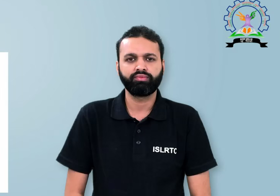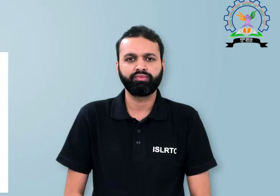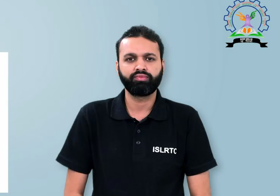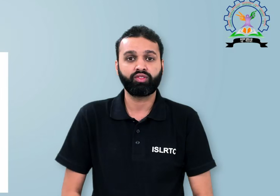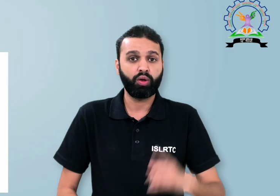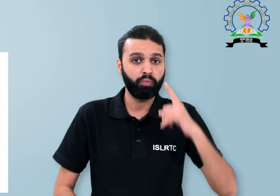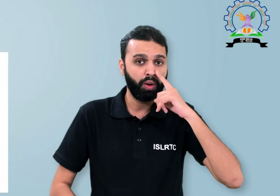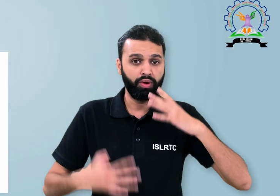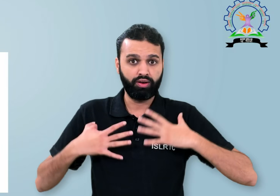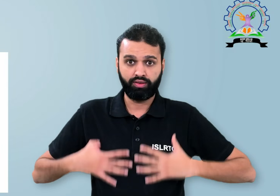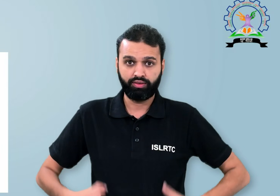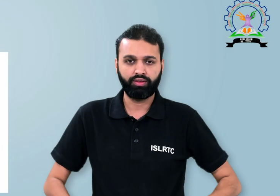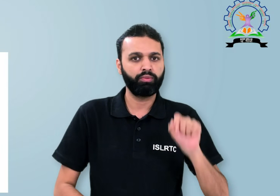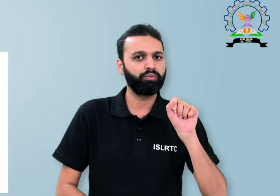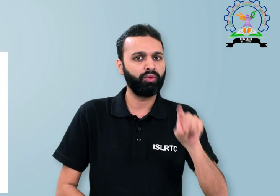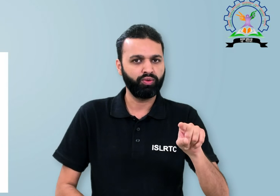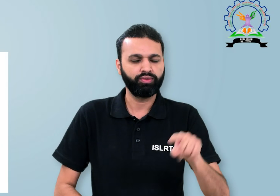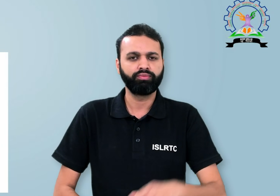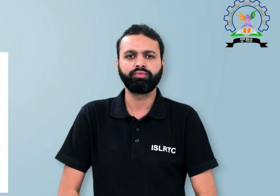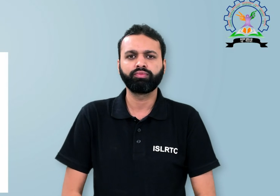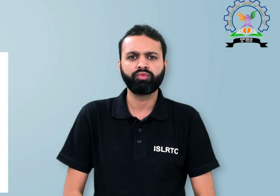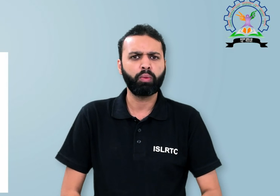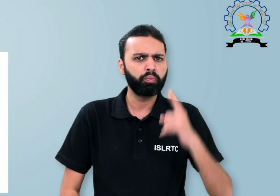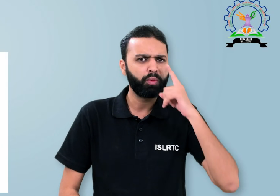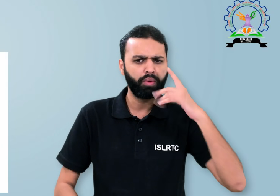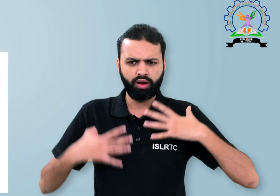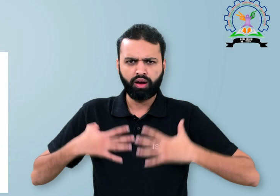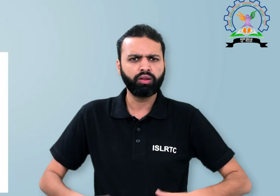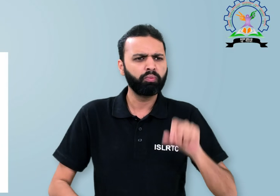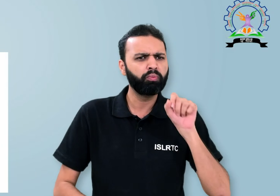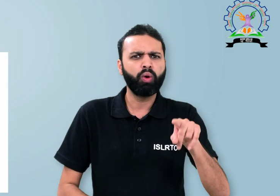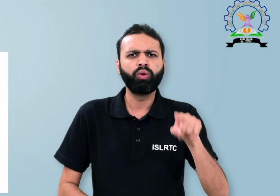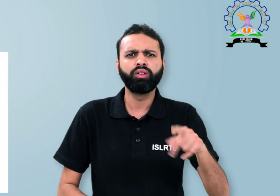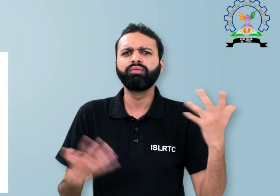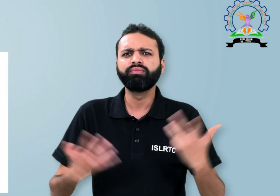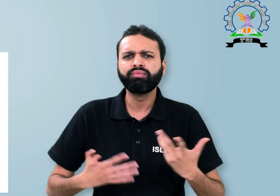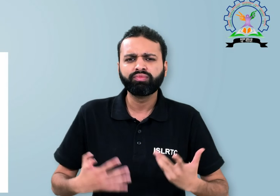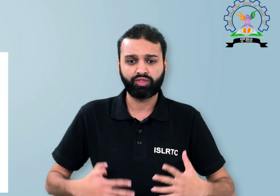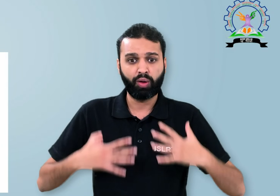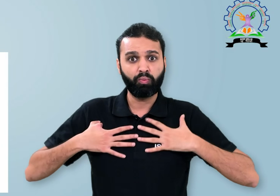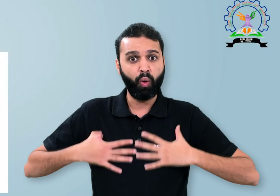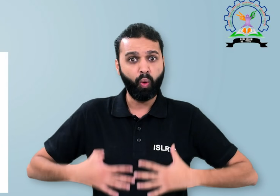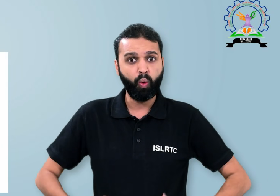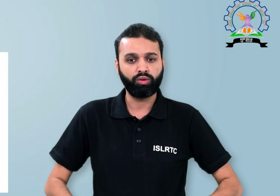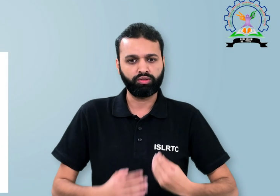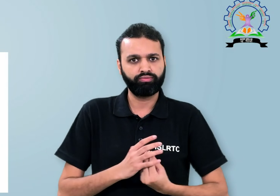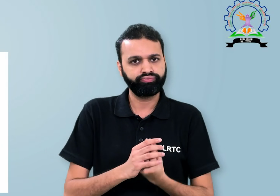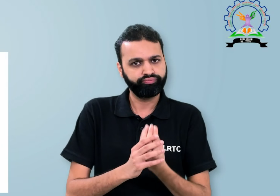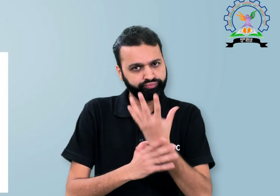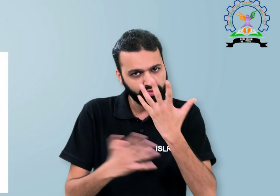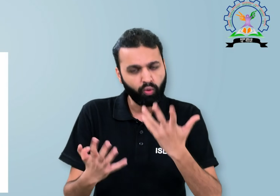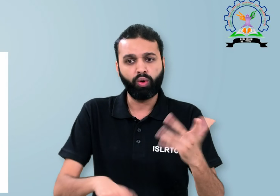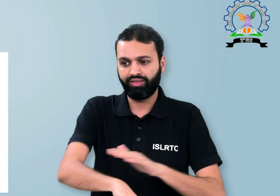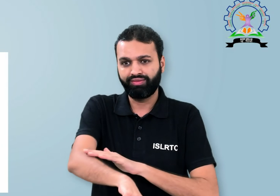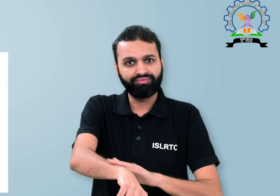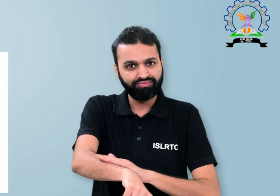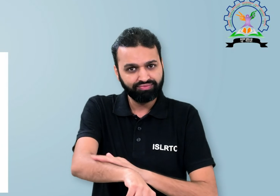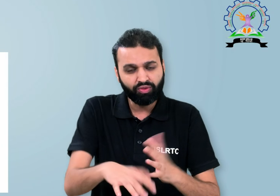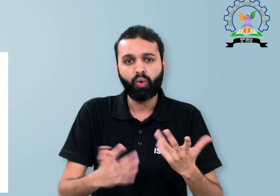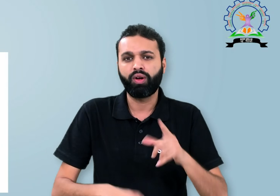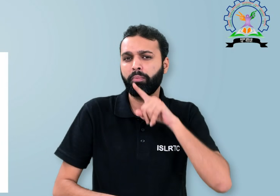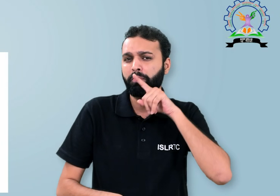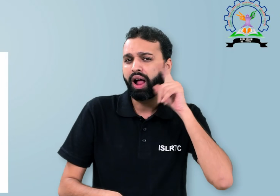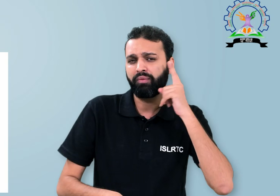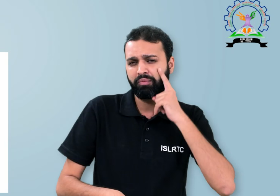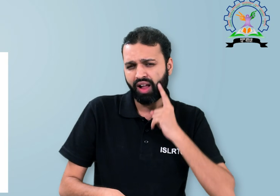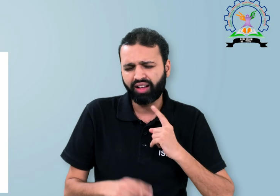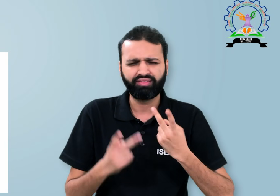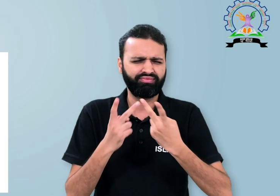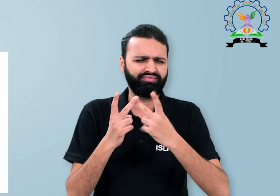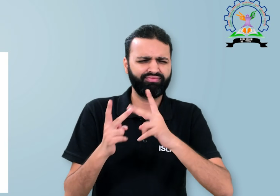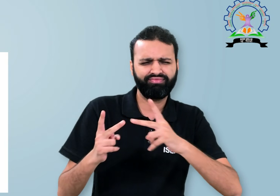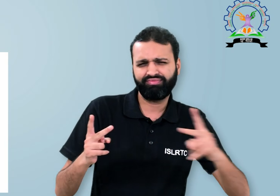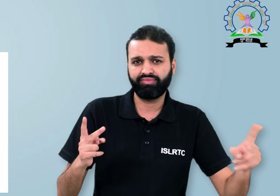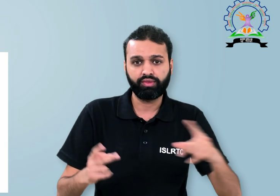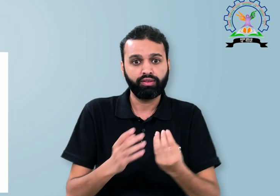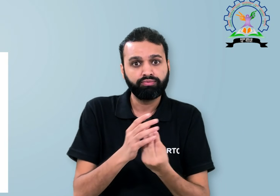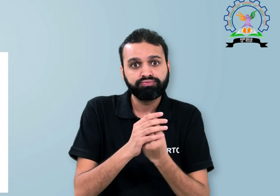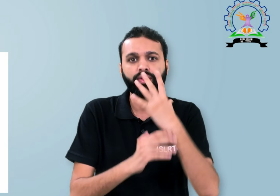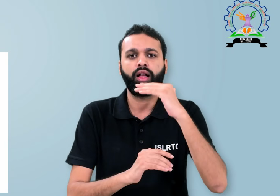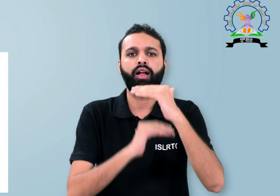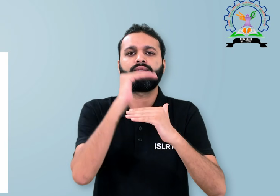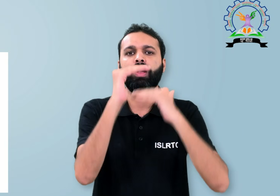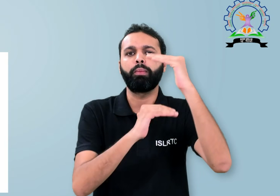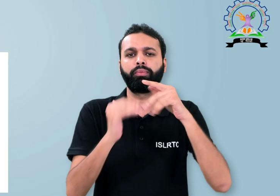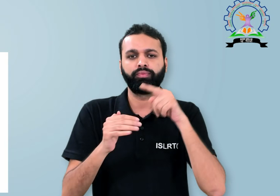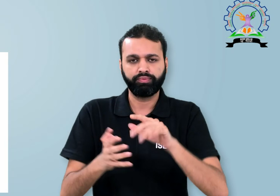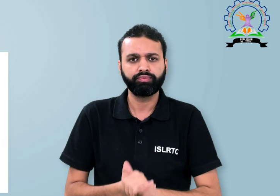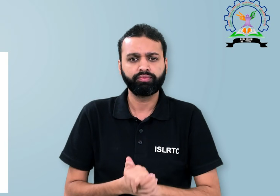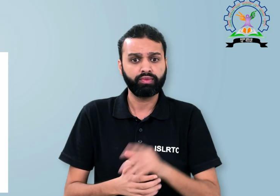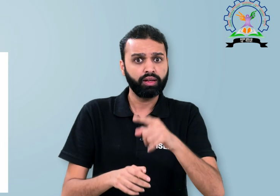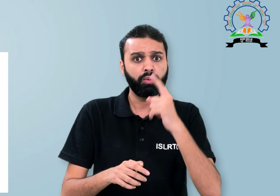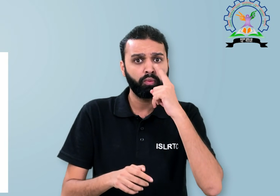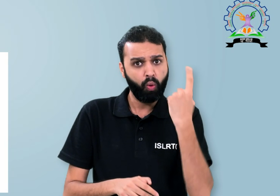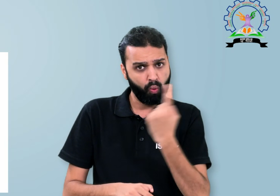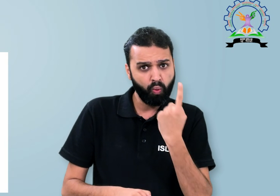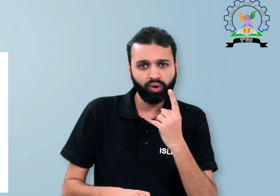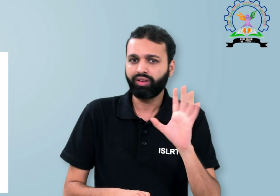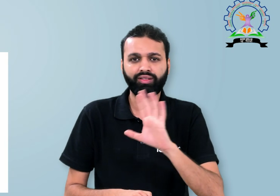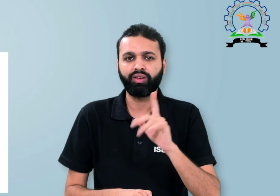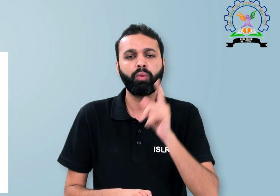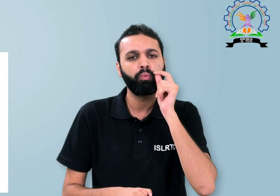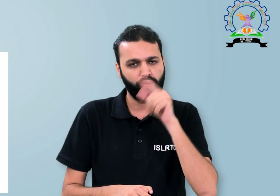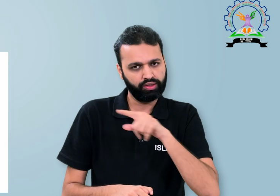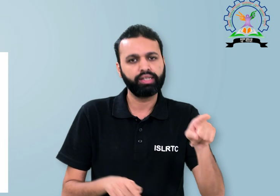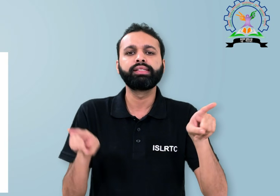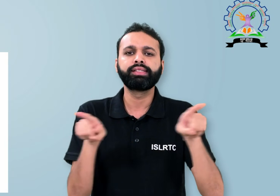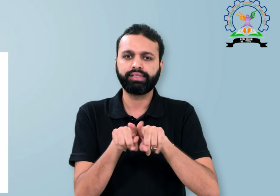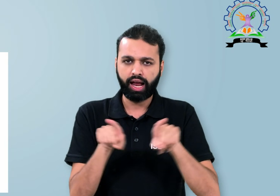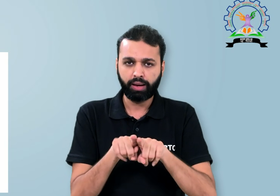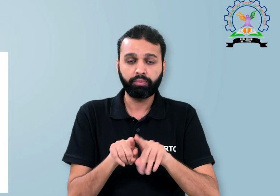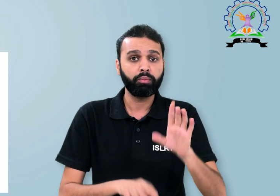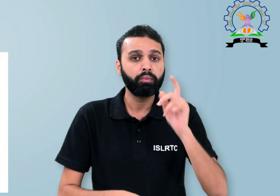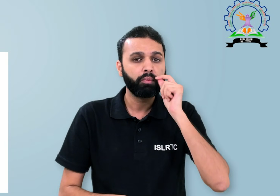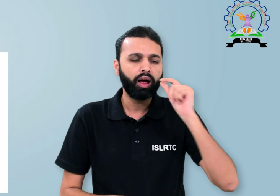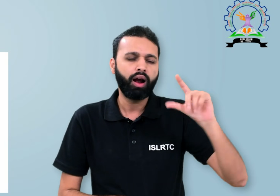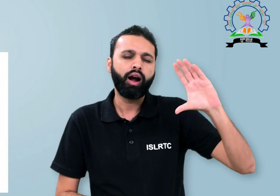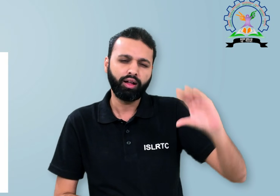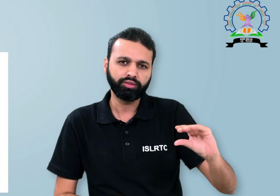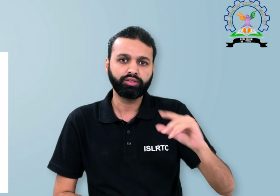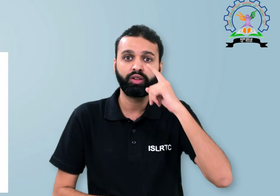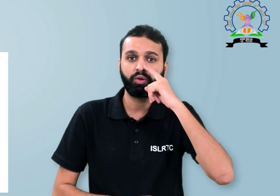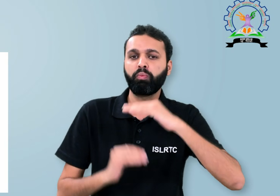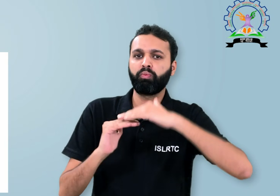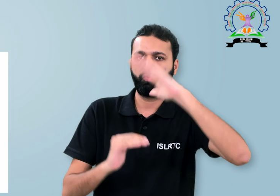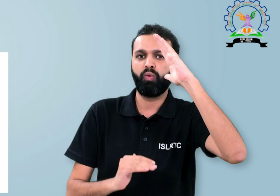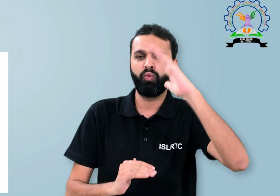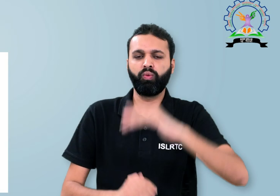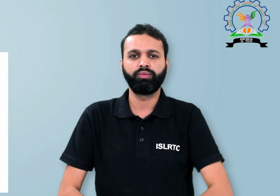Estrogen A type of hormone made by the body that helps develop and maintain female sex characteristics and the growth of long bones.